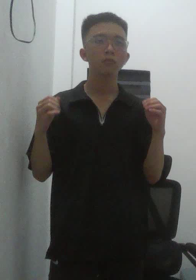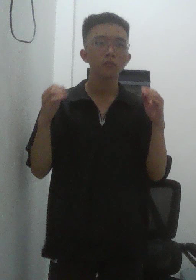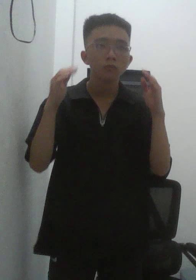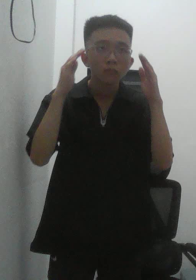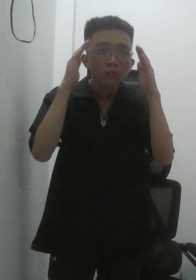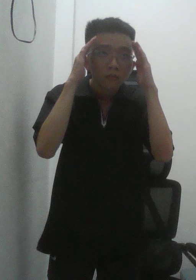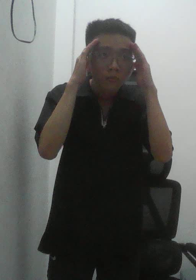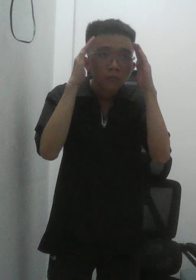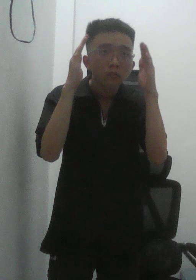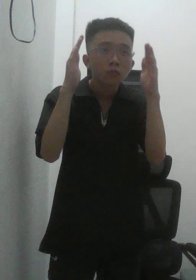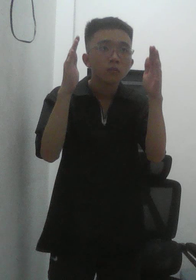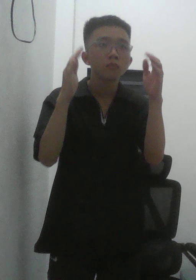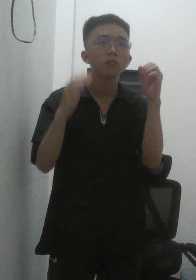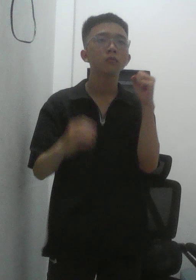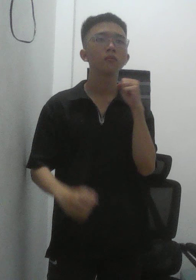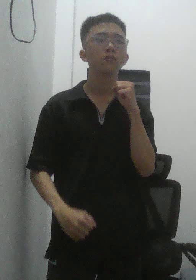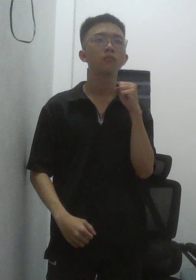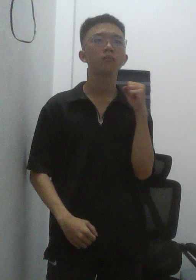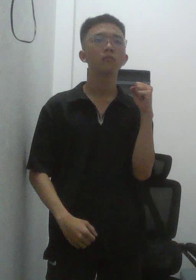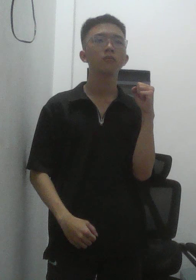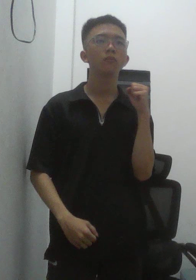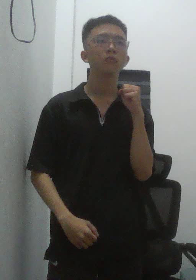khong quan tam